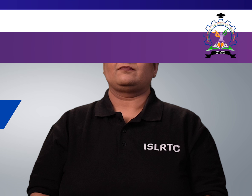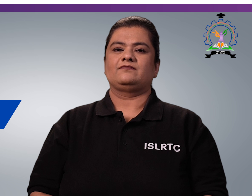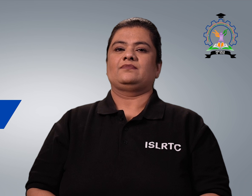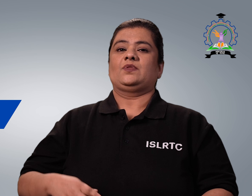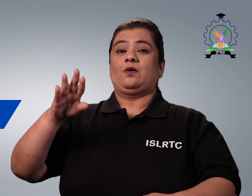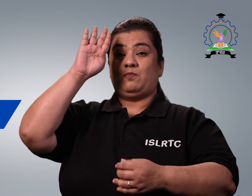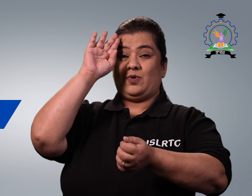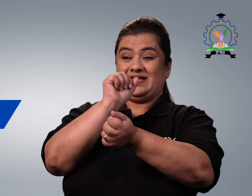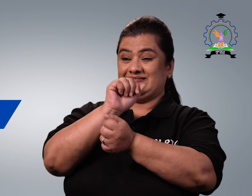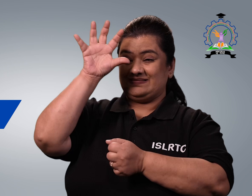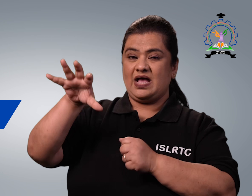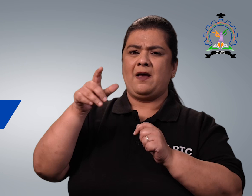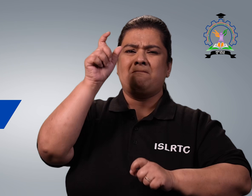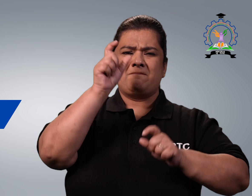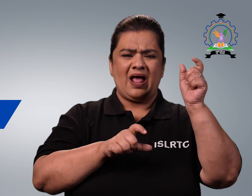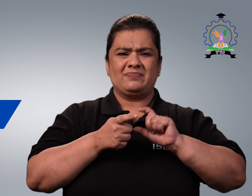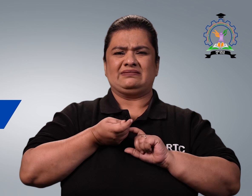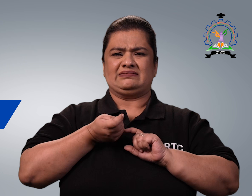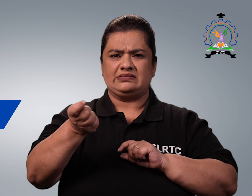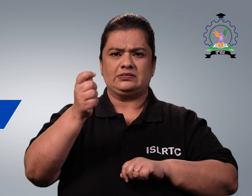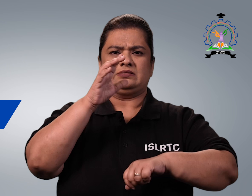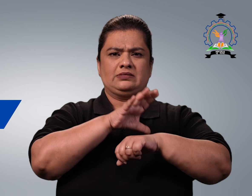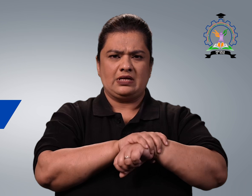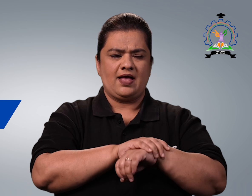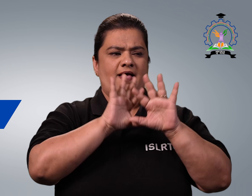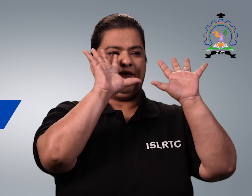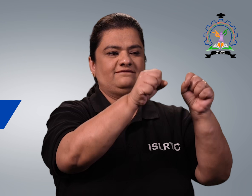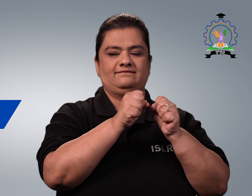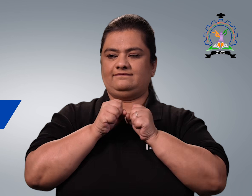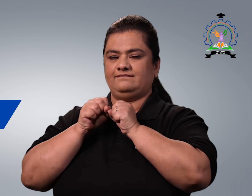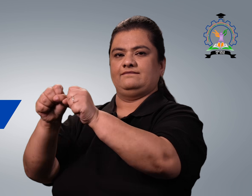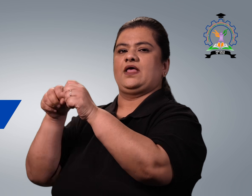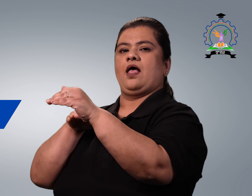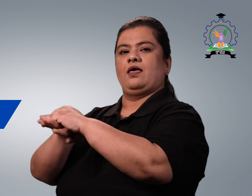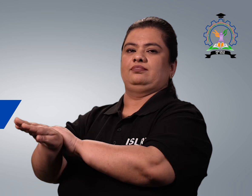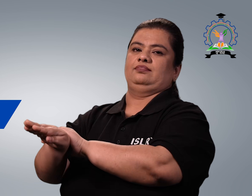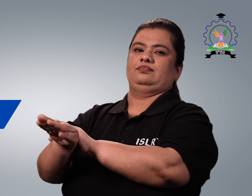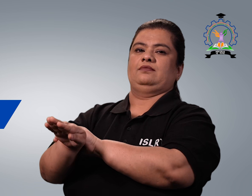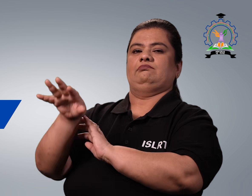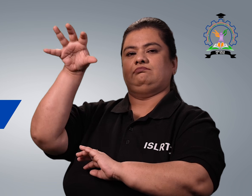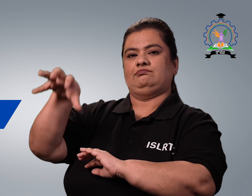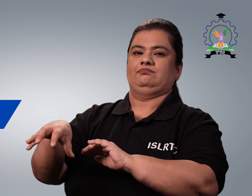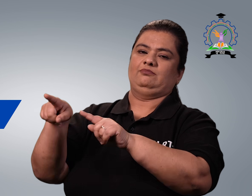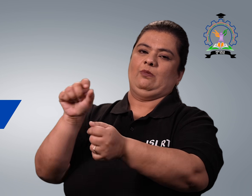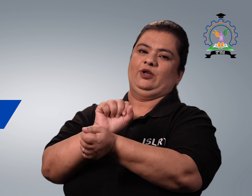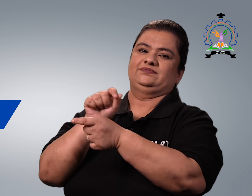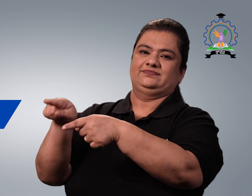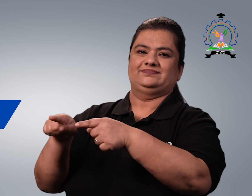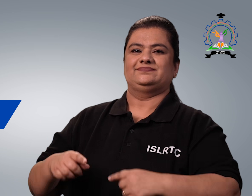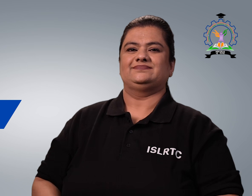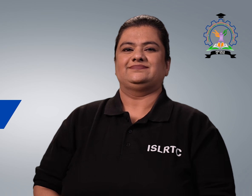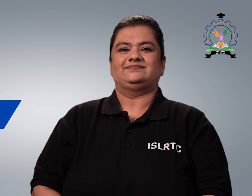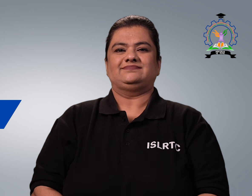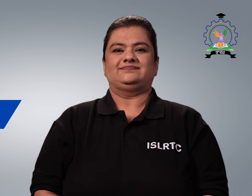A police station is a place where criminals are detained after being caught.